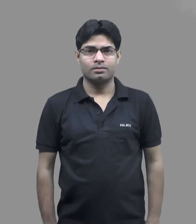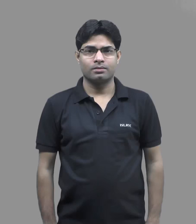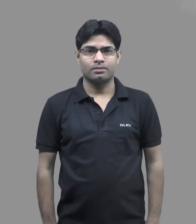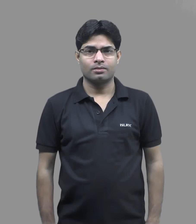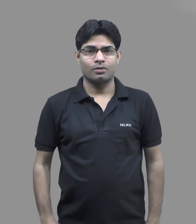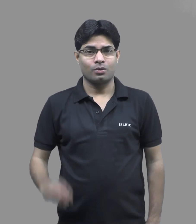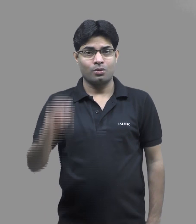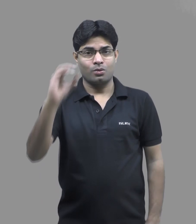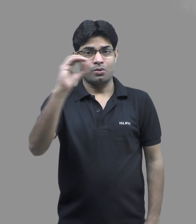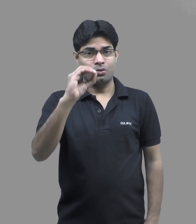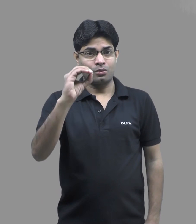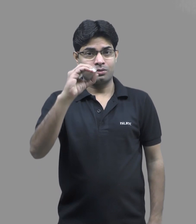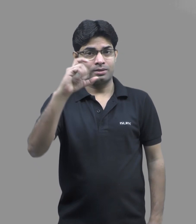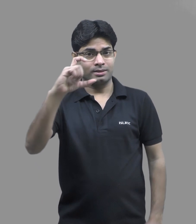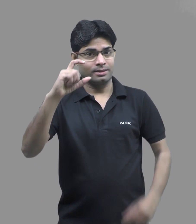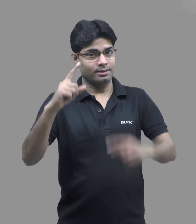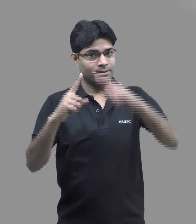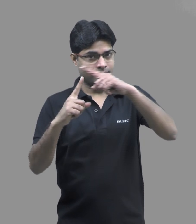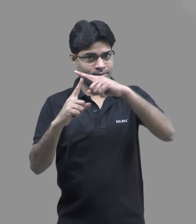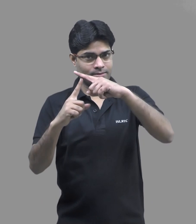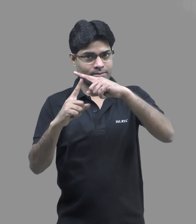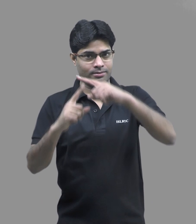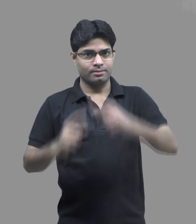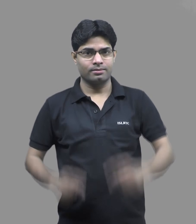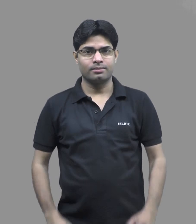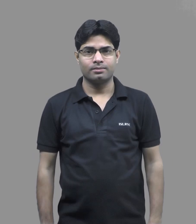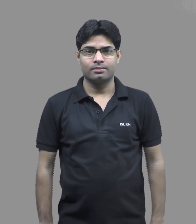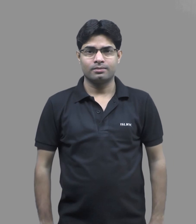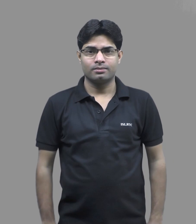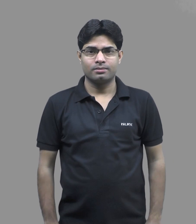October